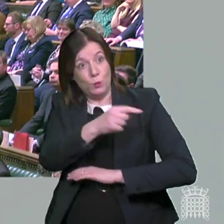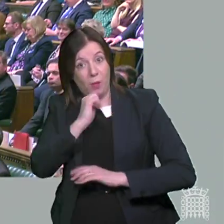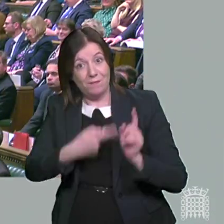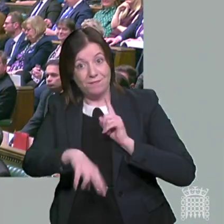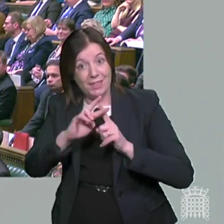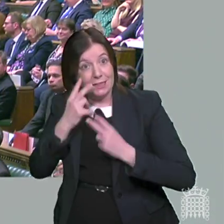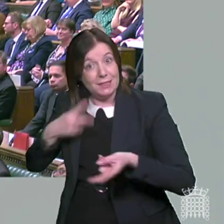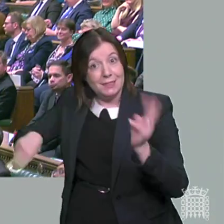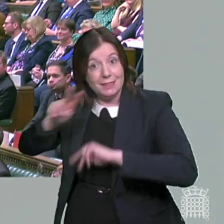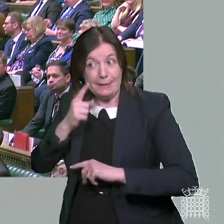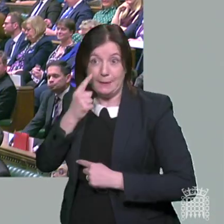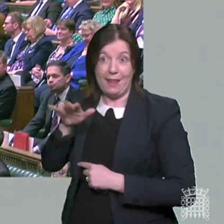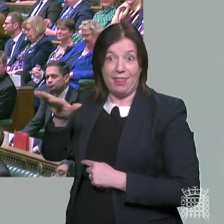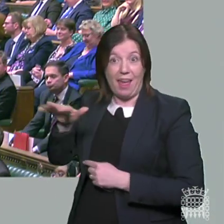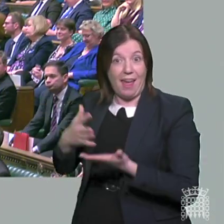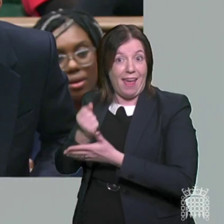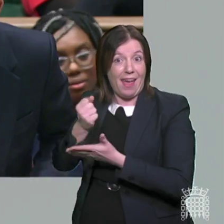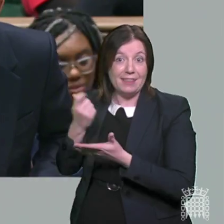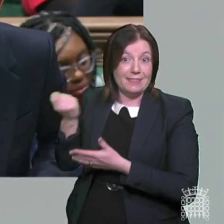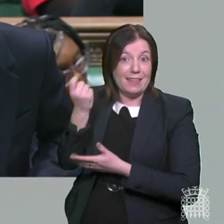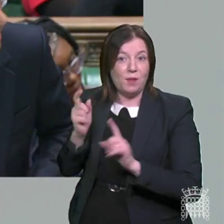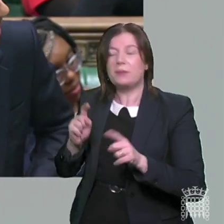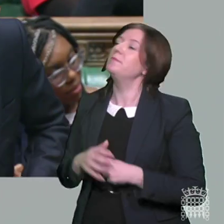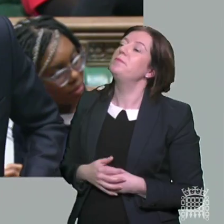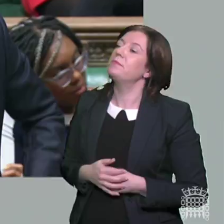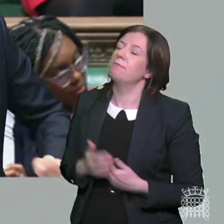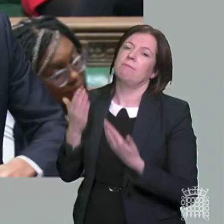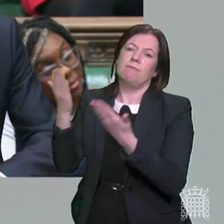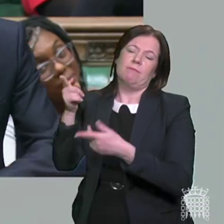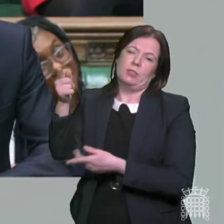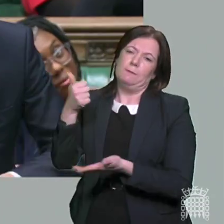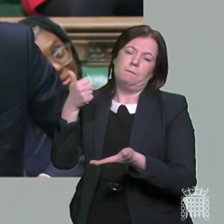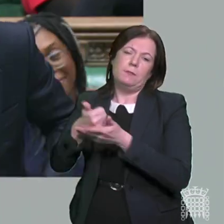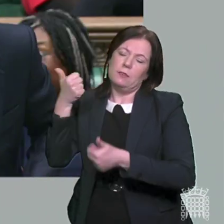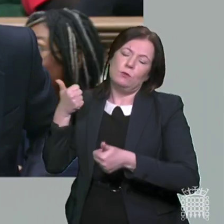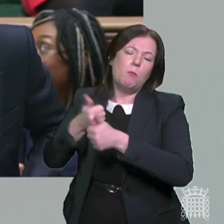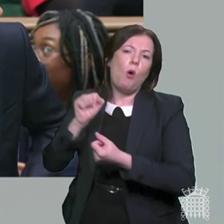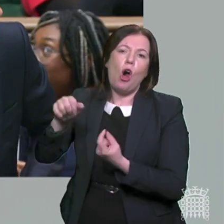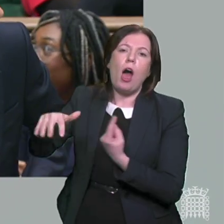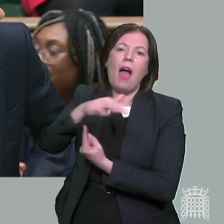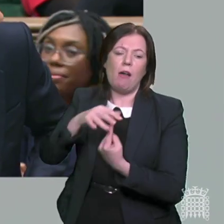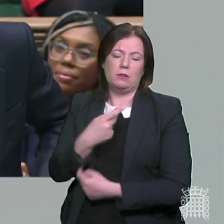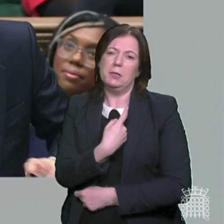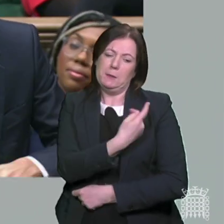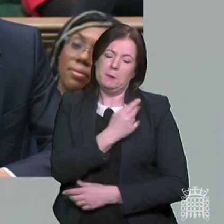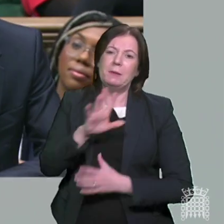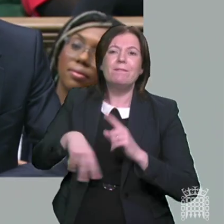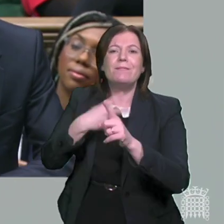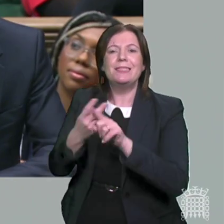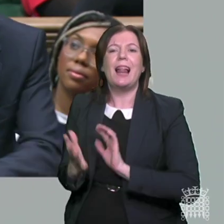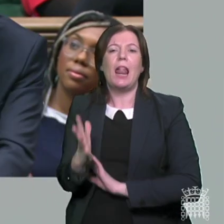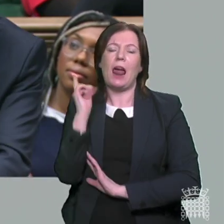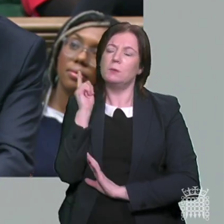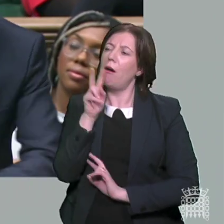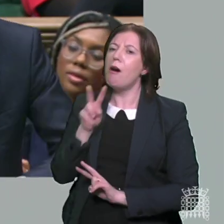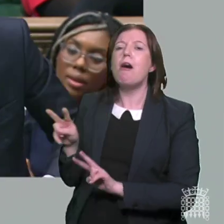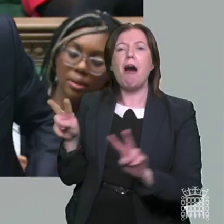My honourable Friend is a fantastic champion for her local community, and the results showed when the Chancellor and I were lucky enough to visit her last week.